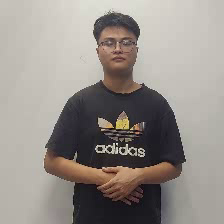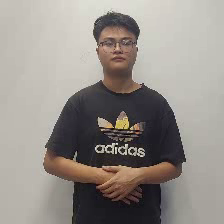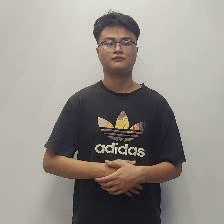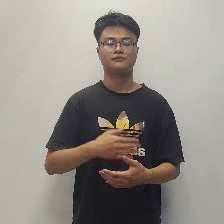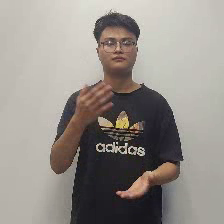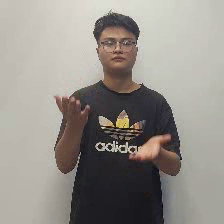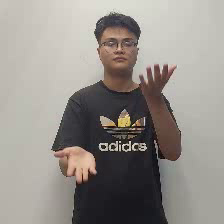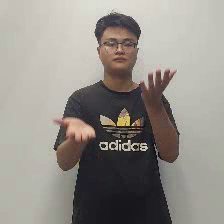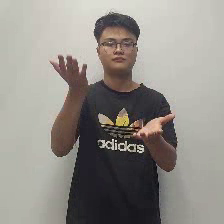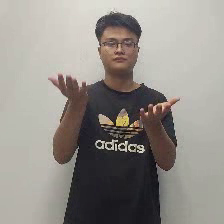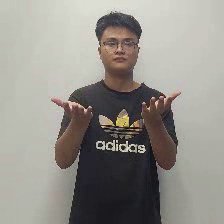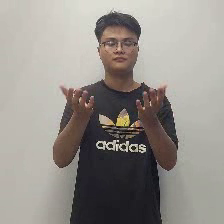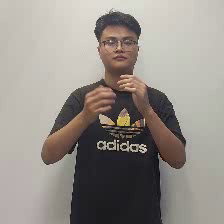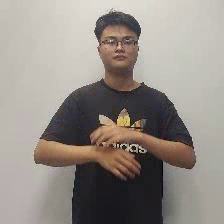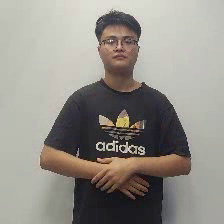Có thể